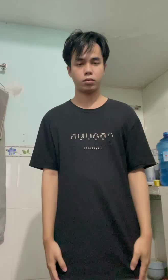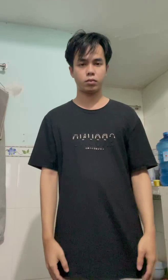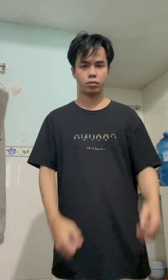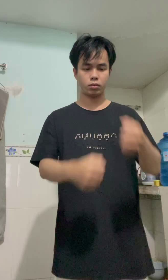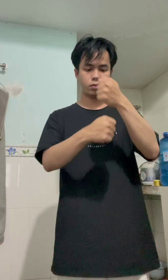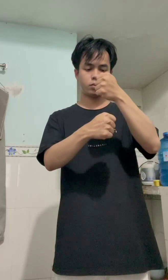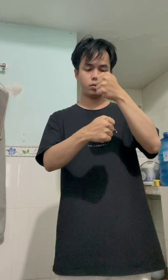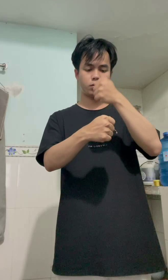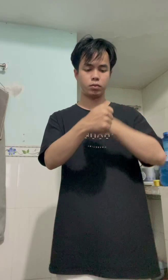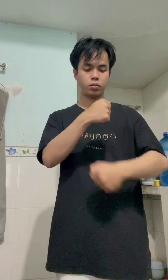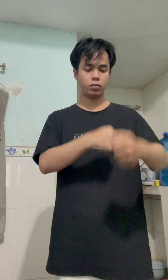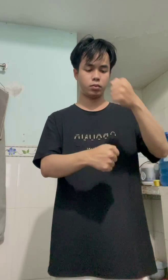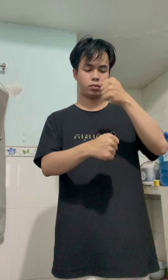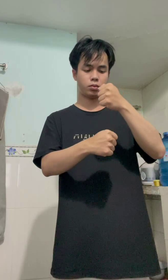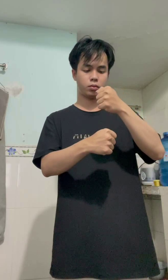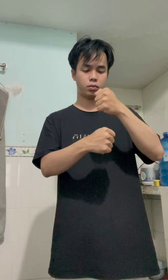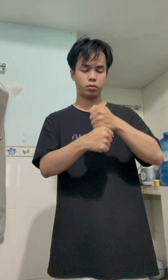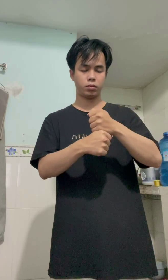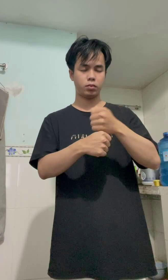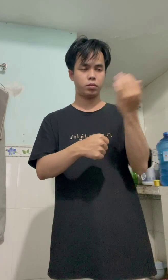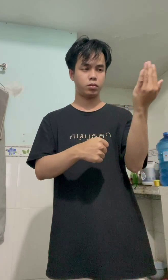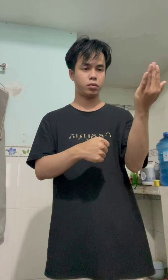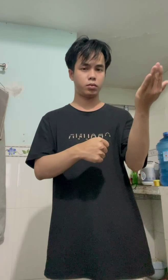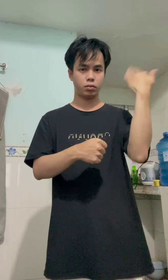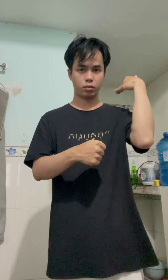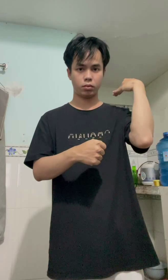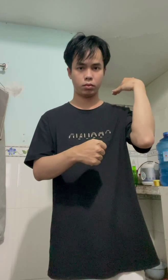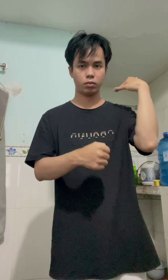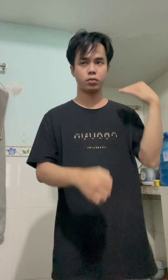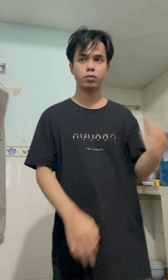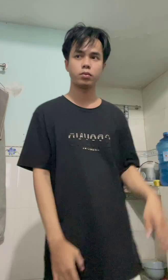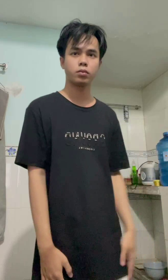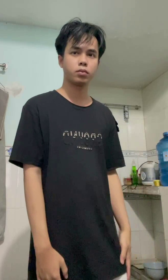nam truoc